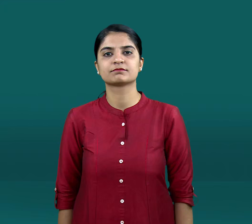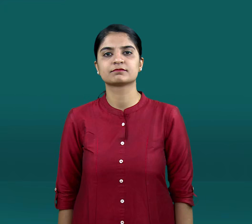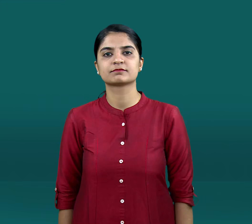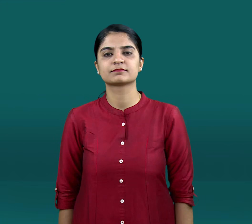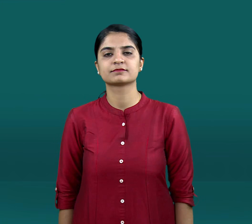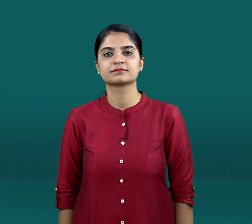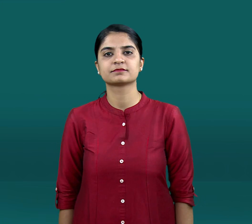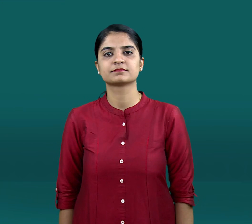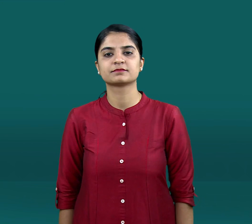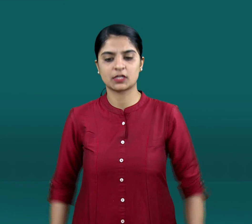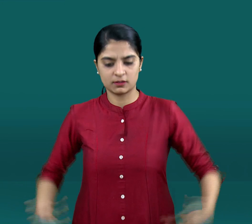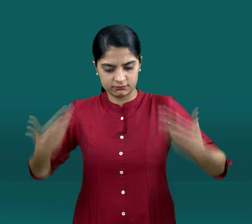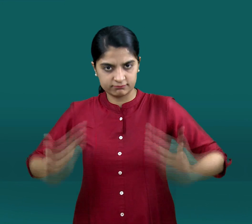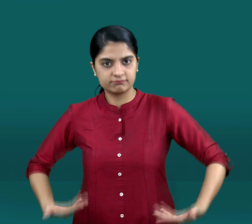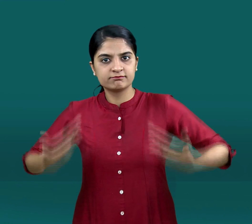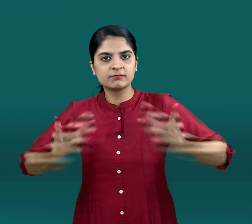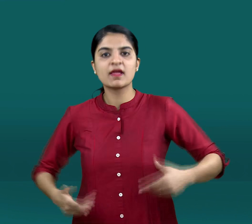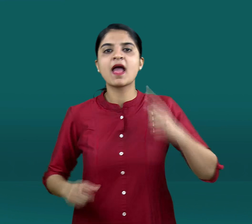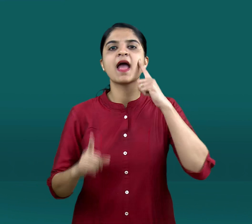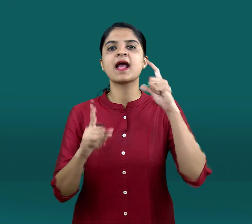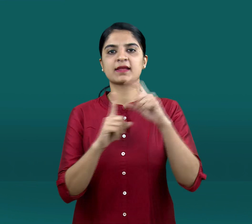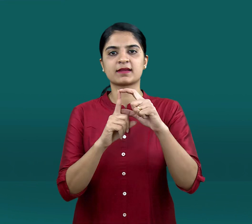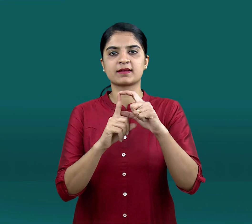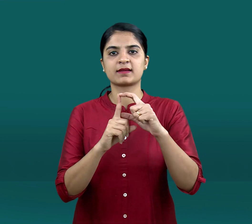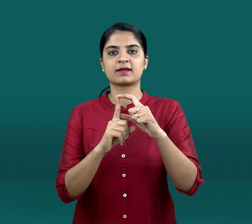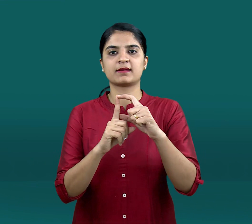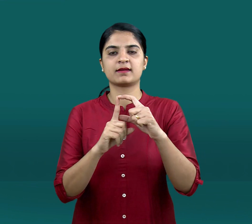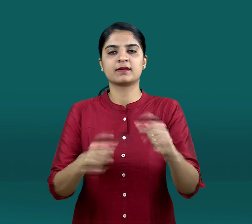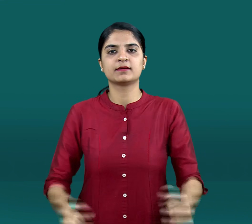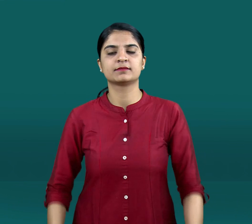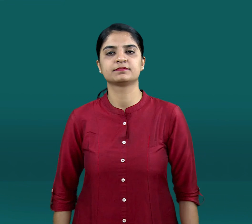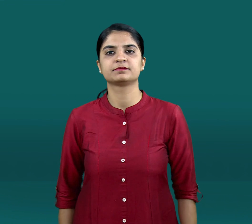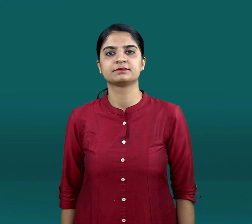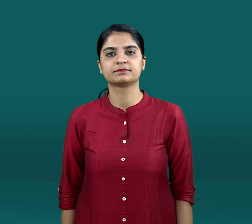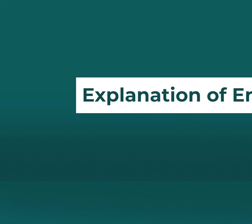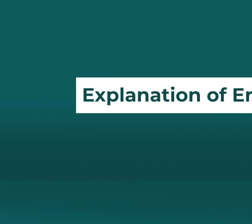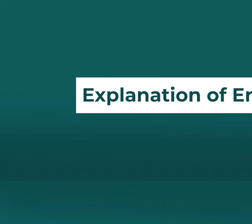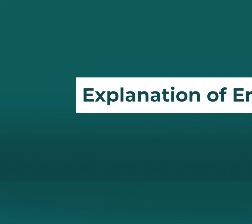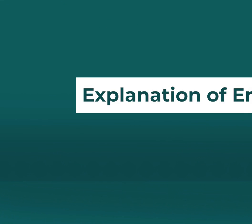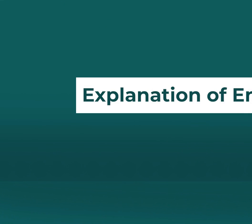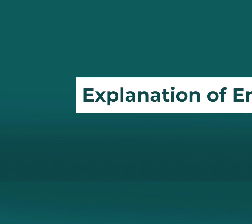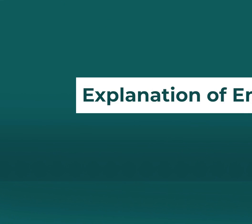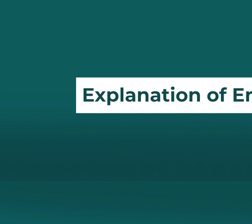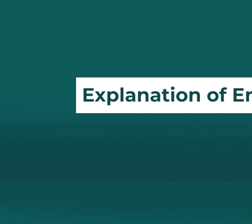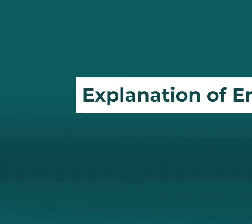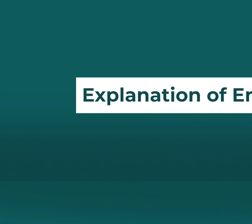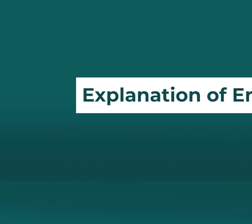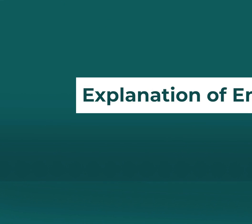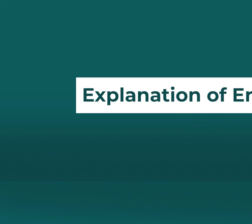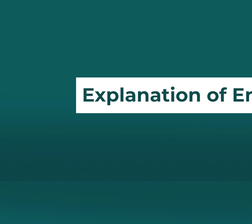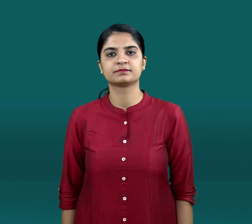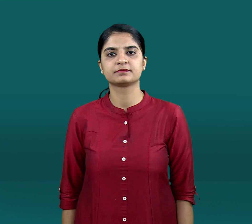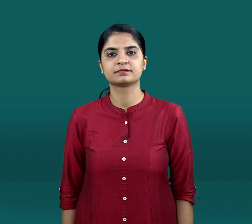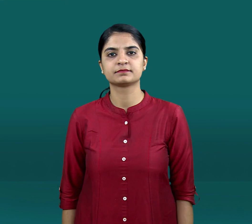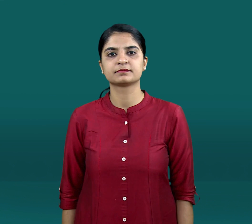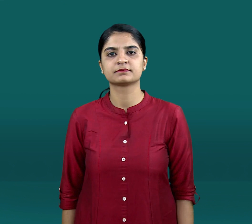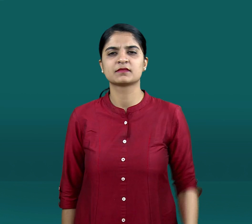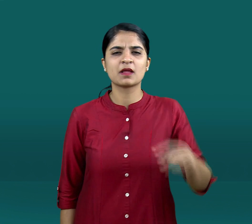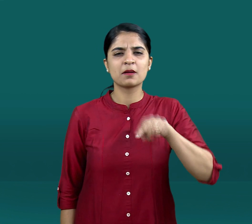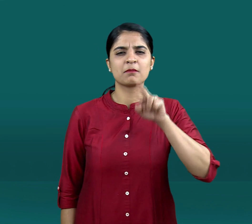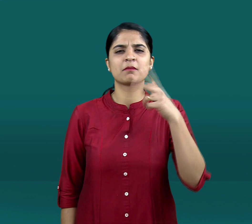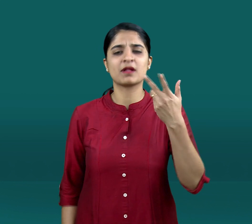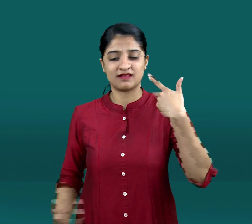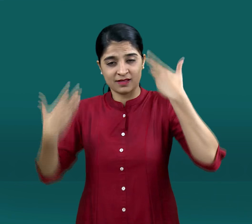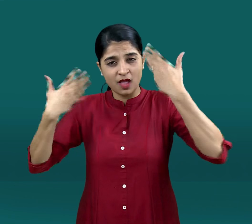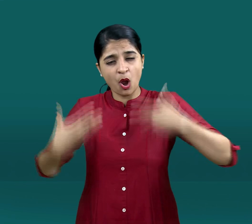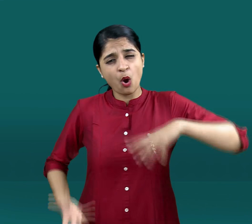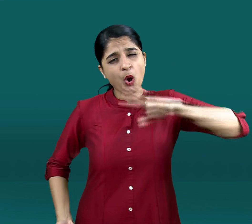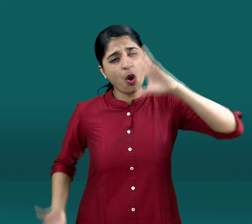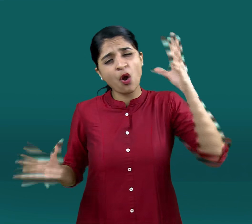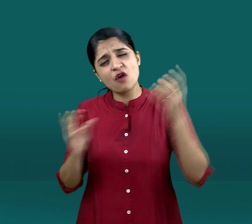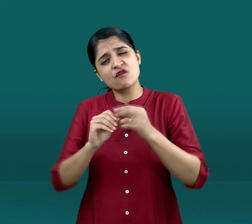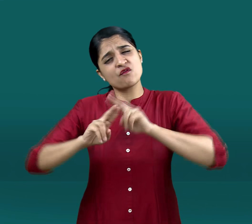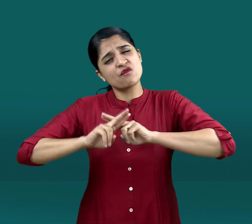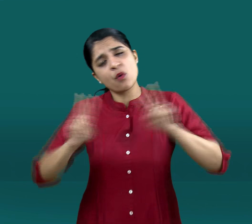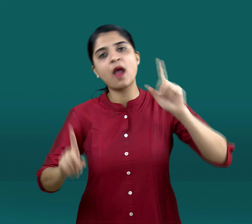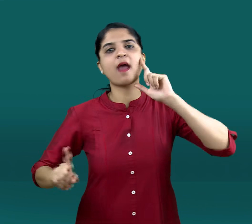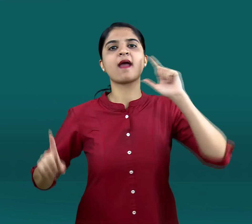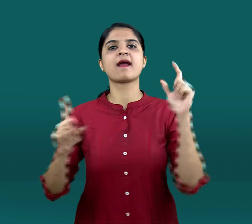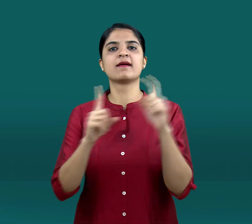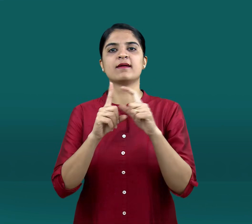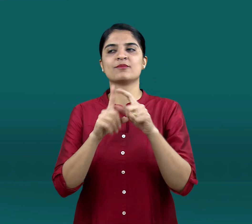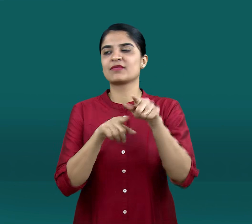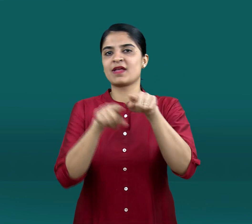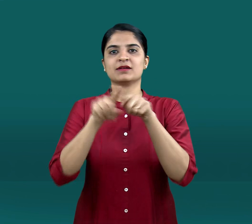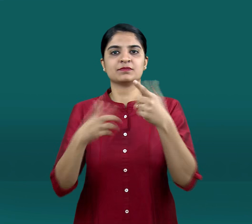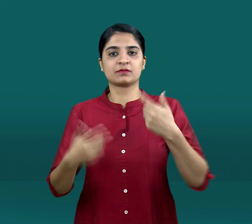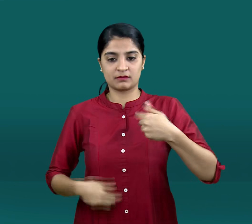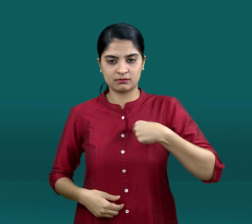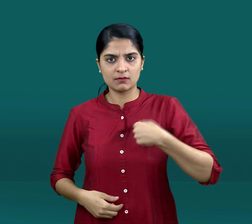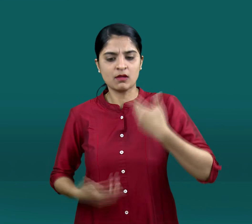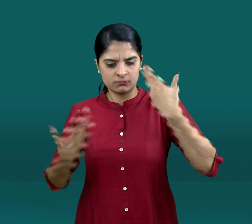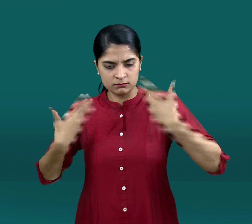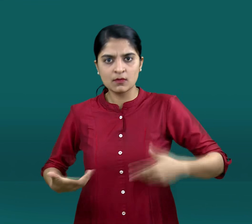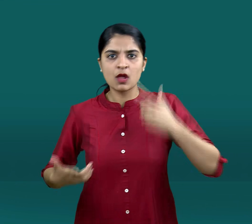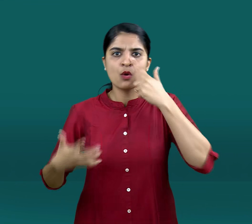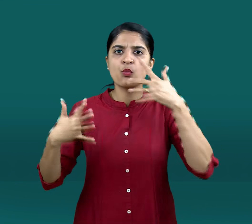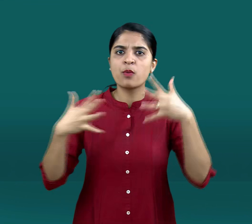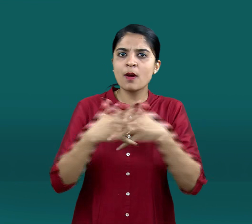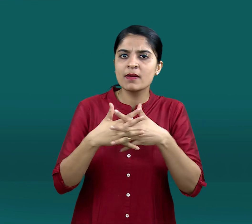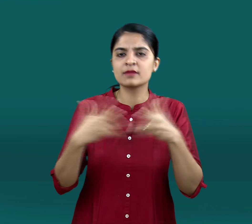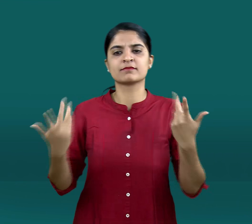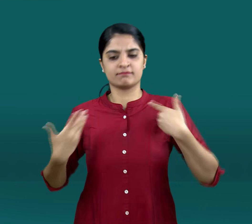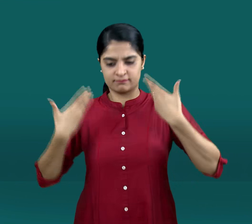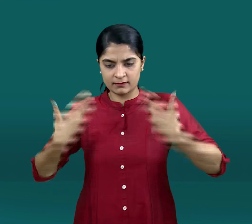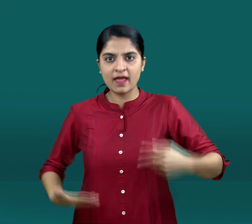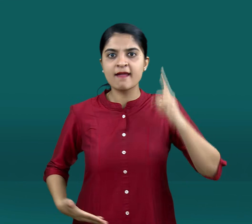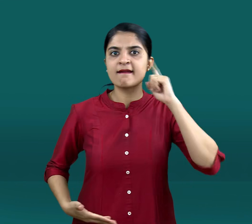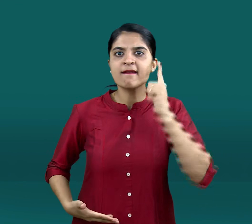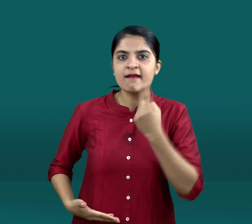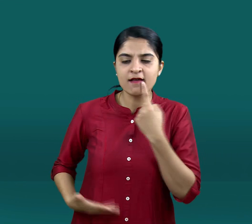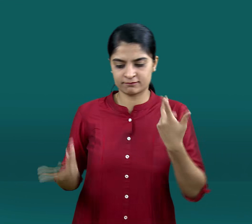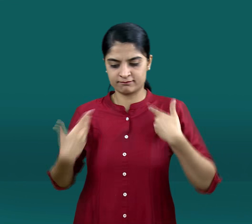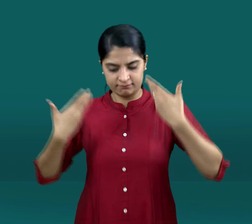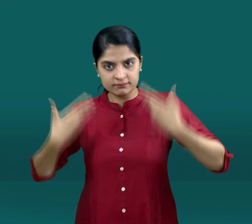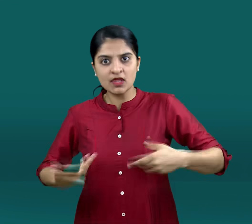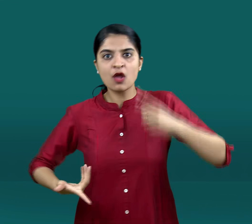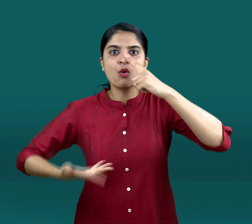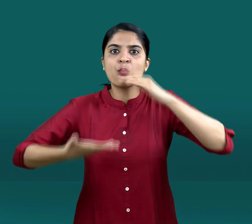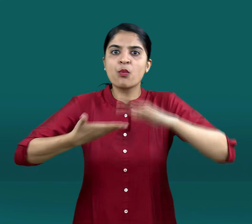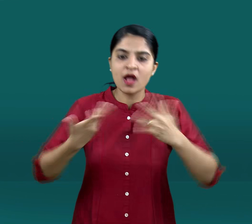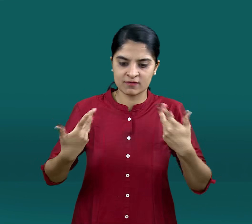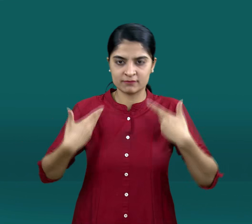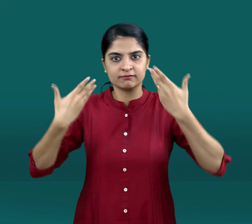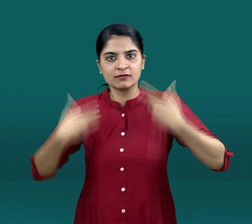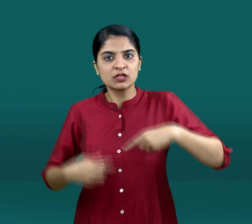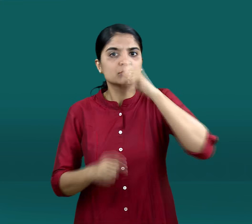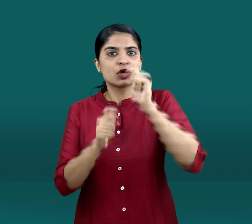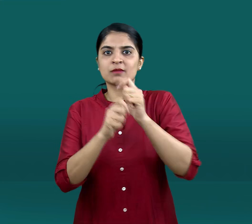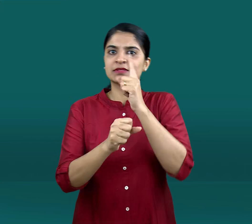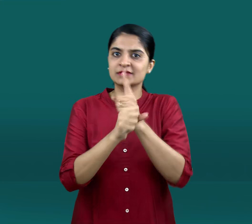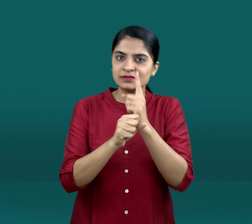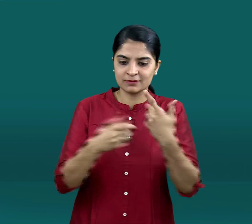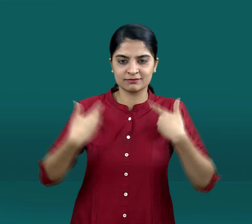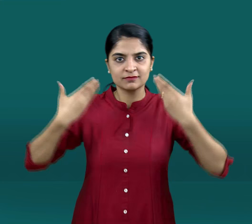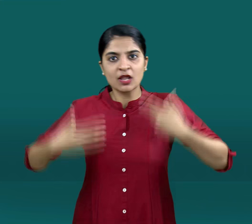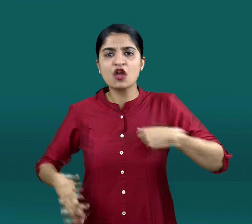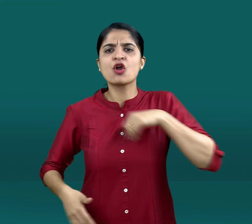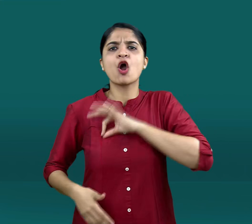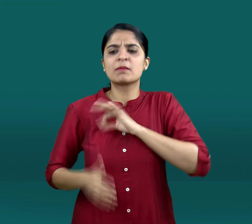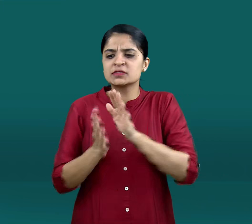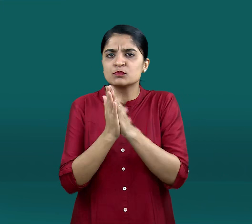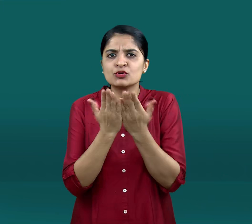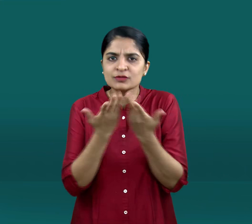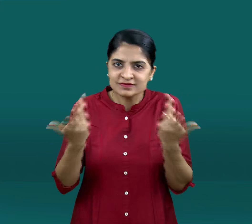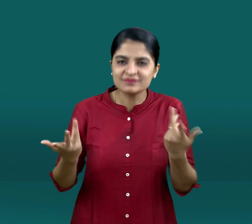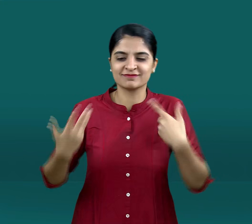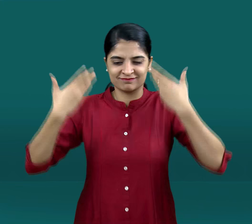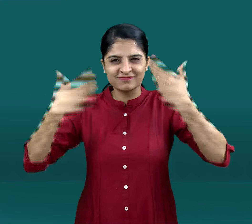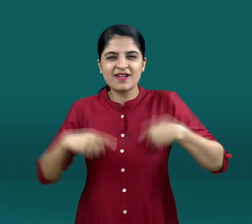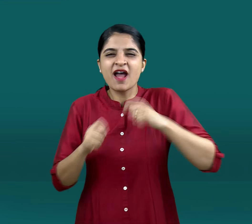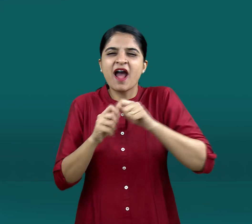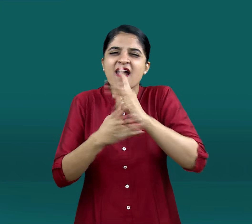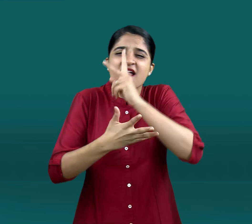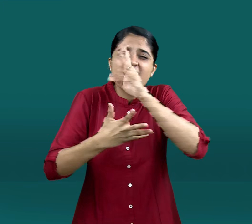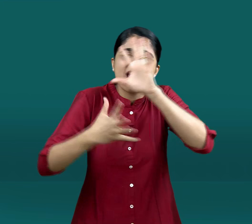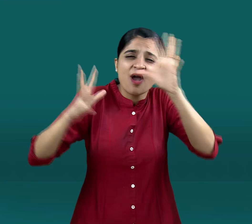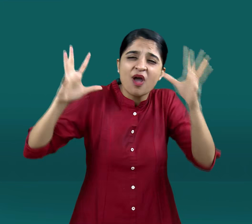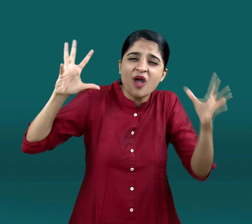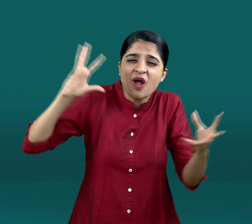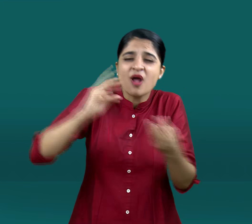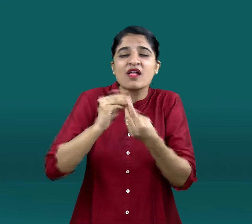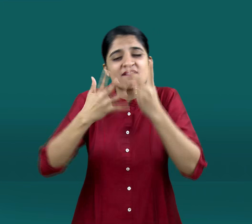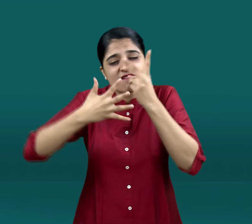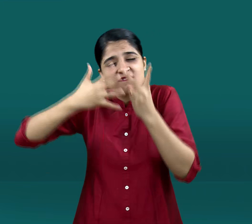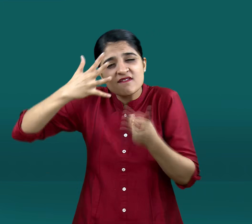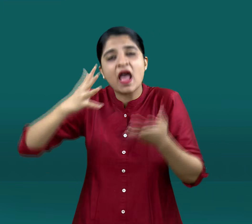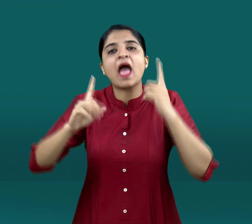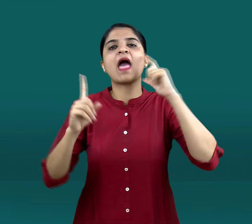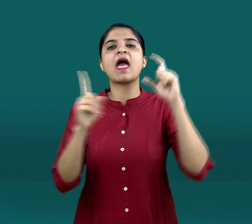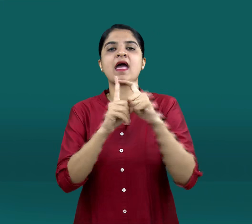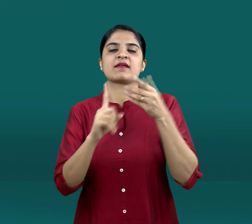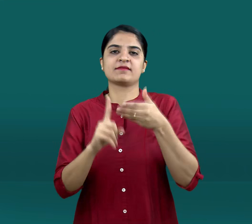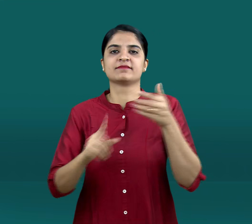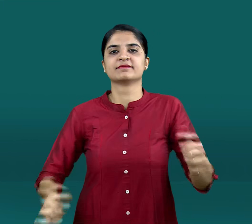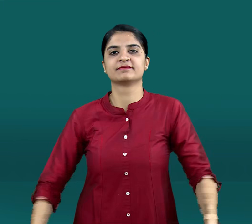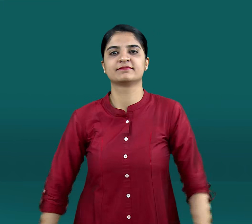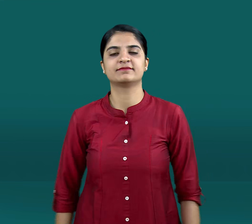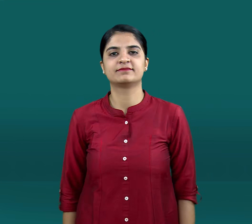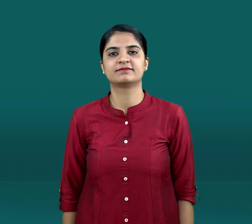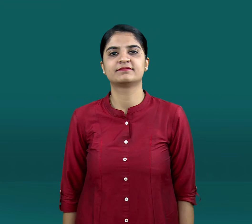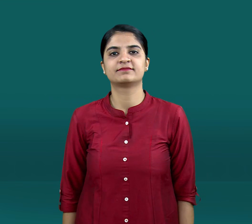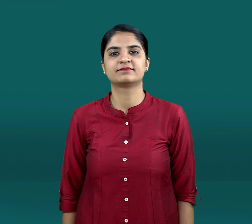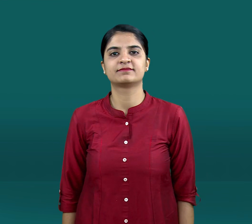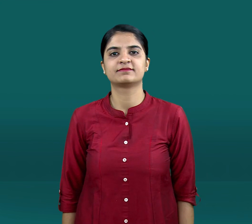Entire Identity